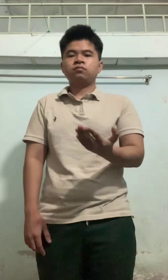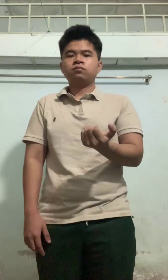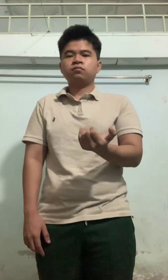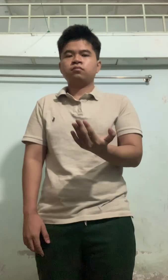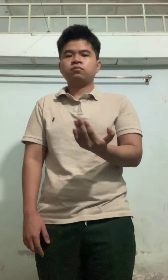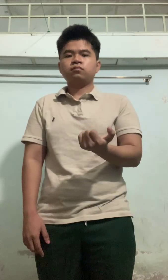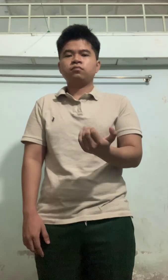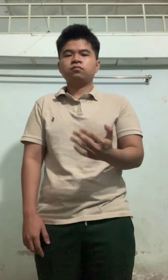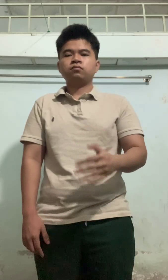yeu cau